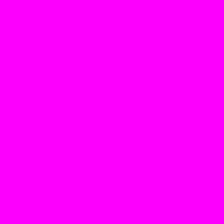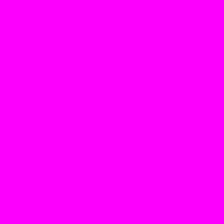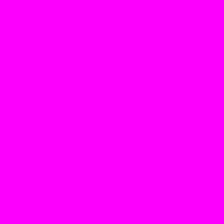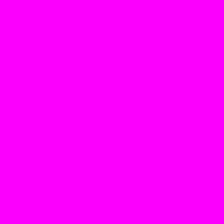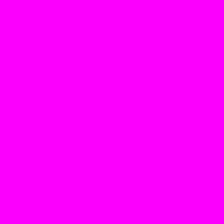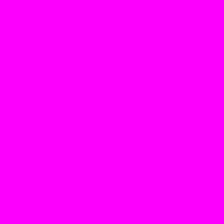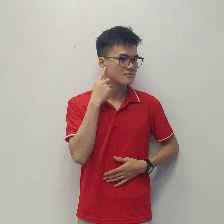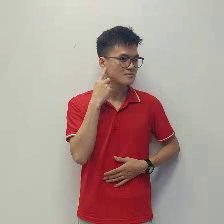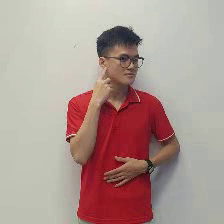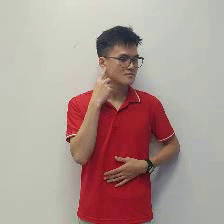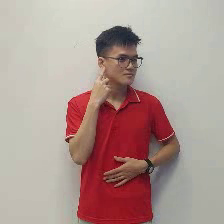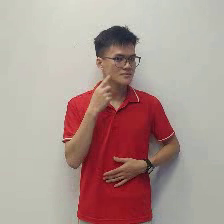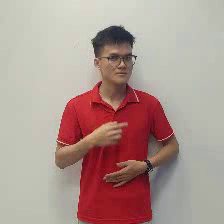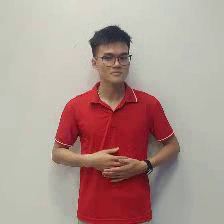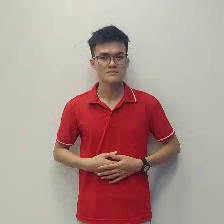Nghe